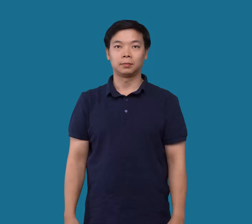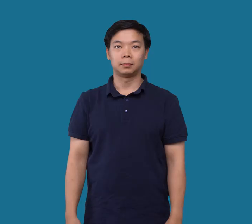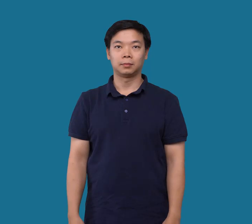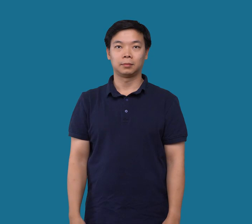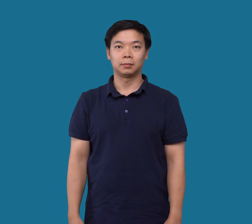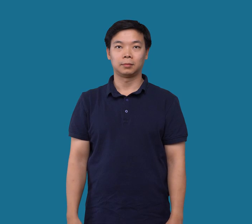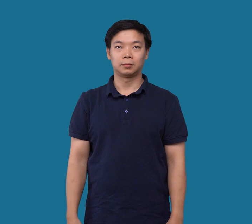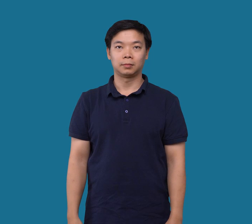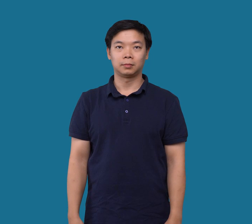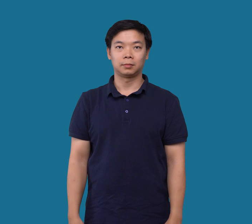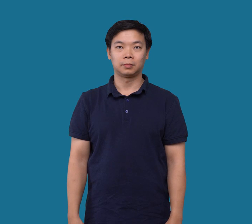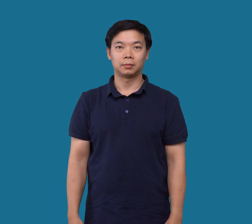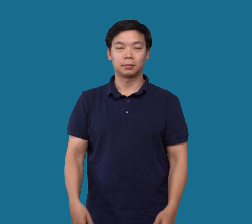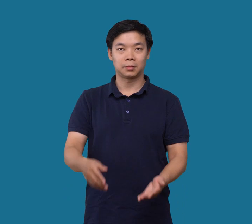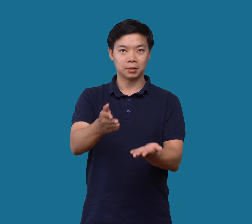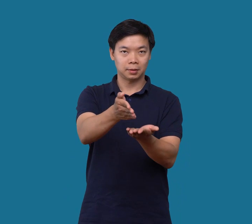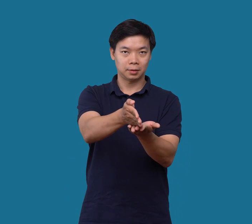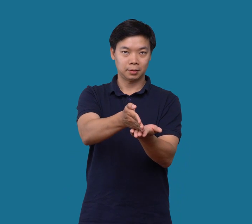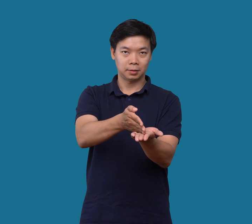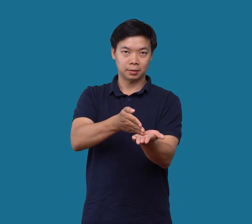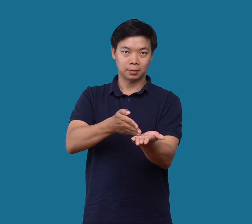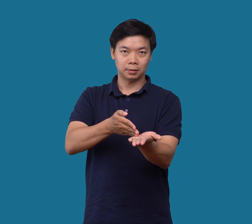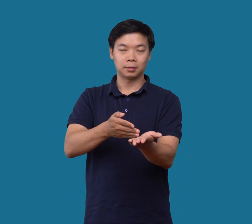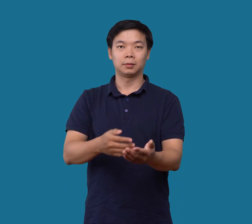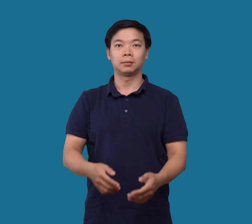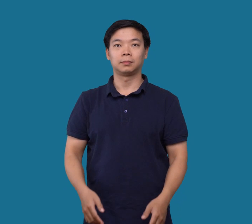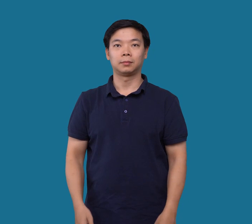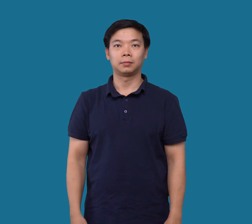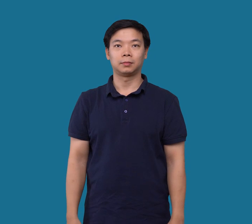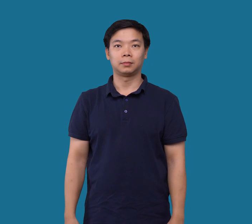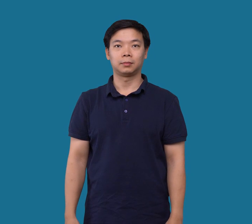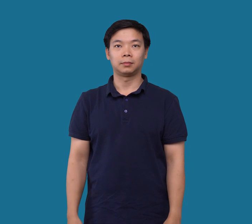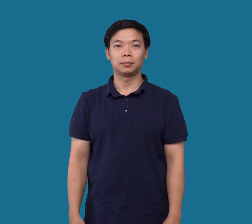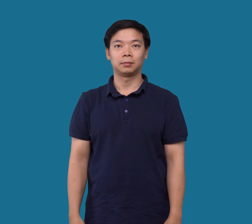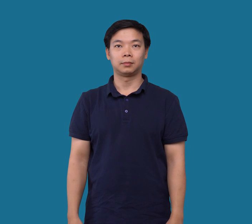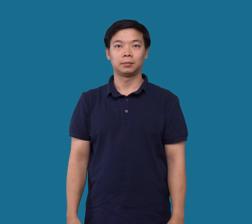lá cây